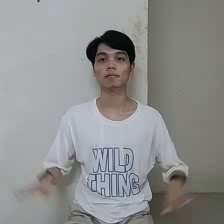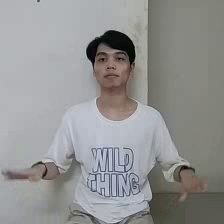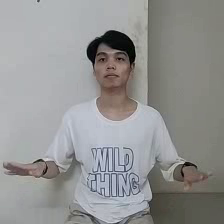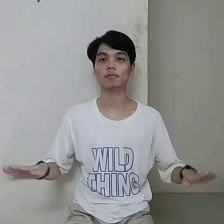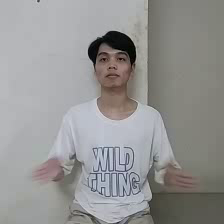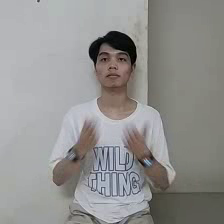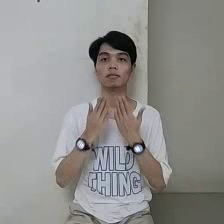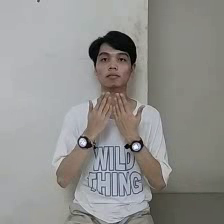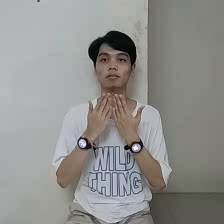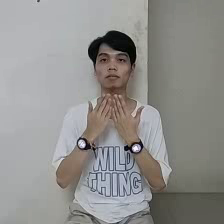Bế mạc